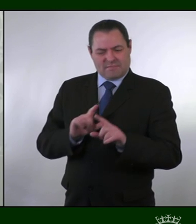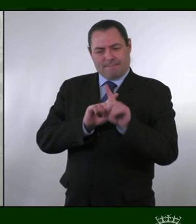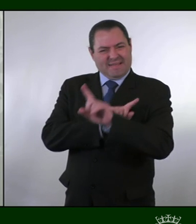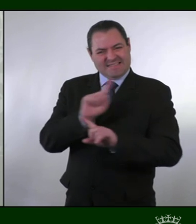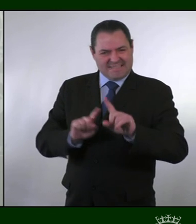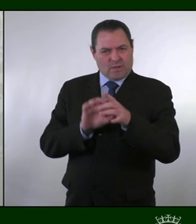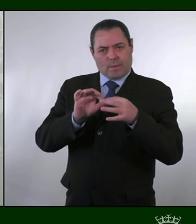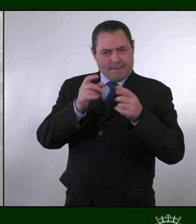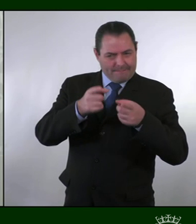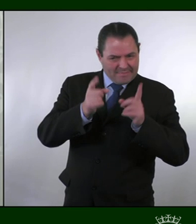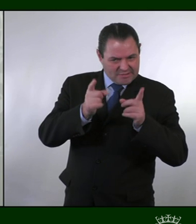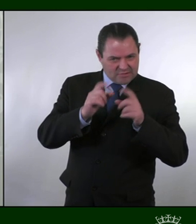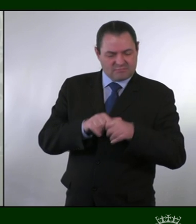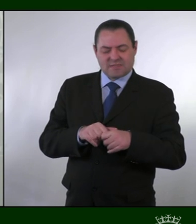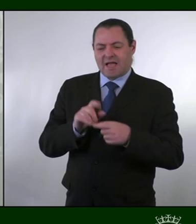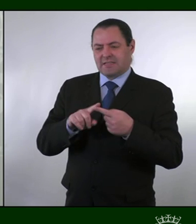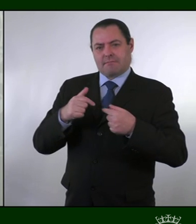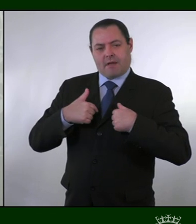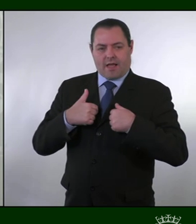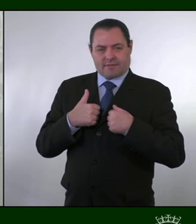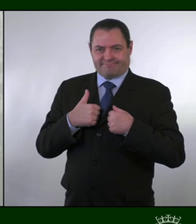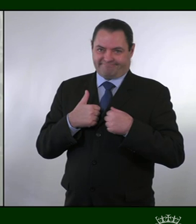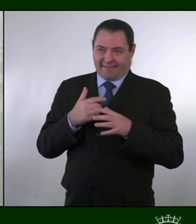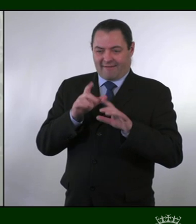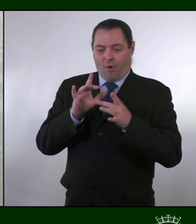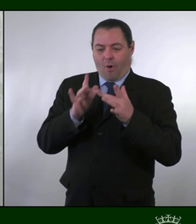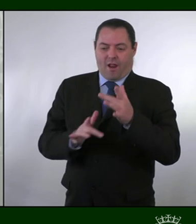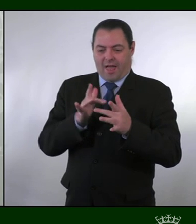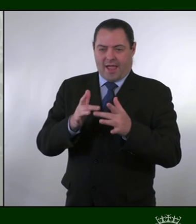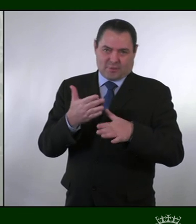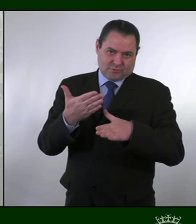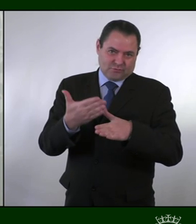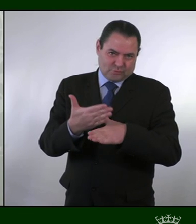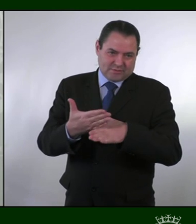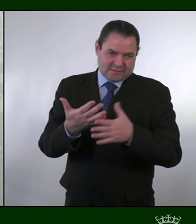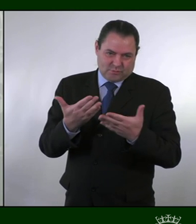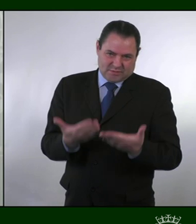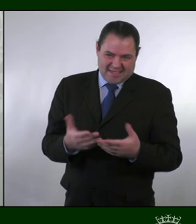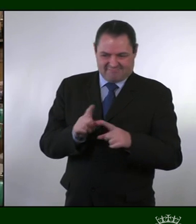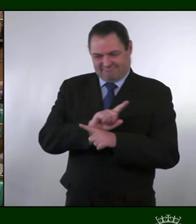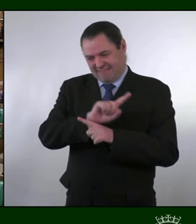In addition to my virtual duties in this House, I shall have further such meetings later today.